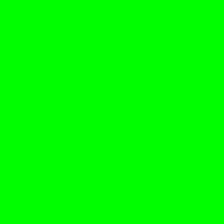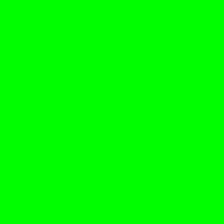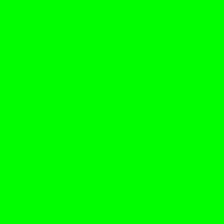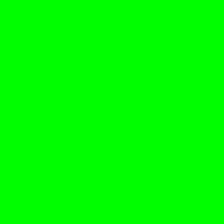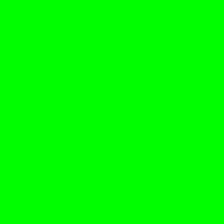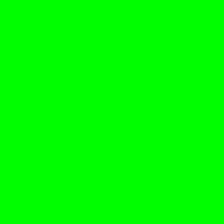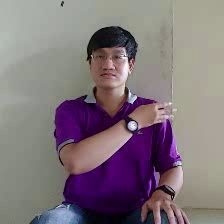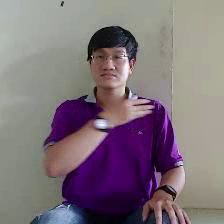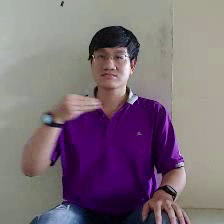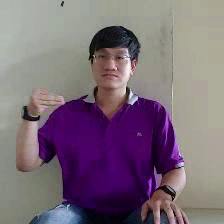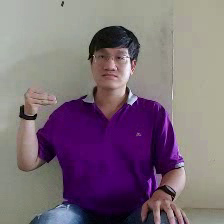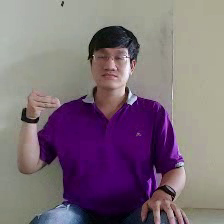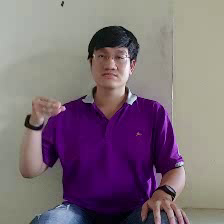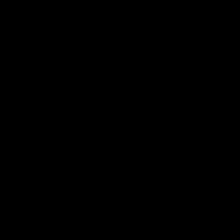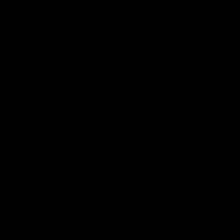Lây bệnh